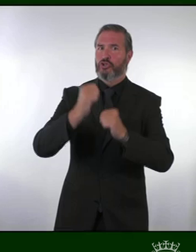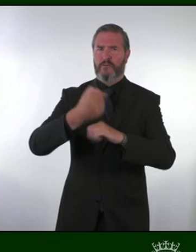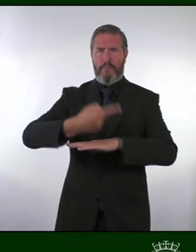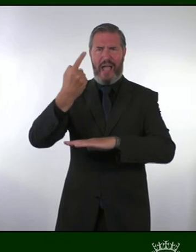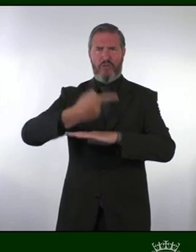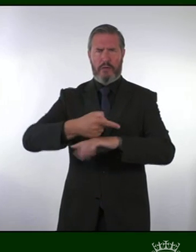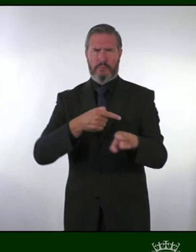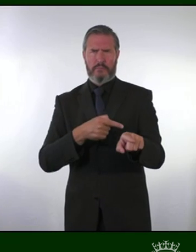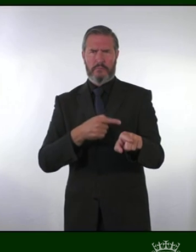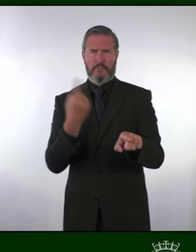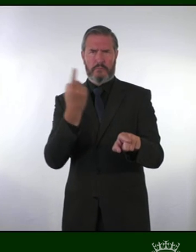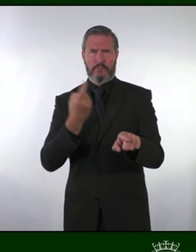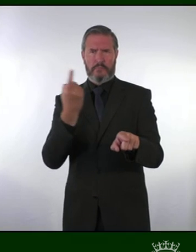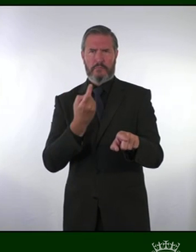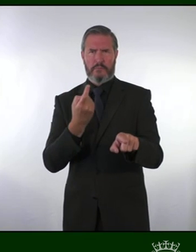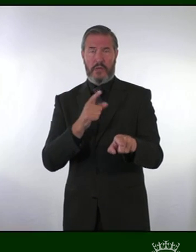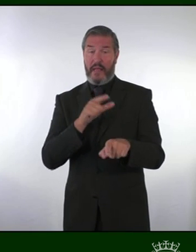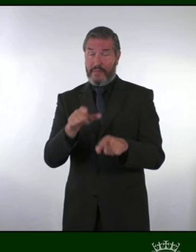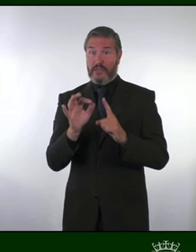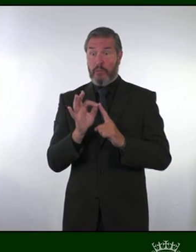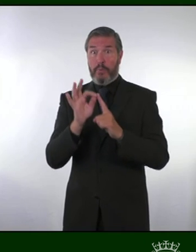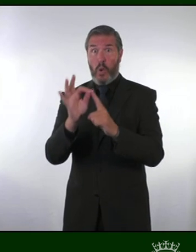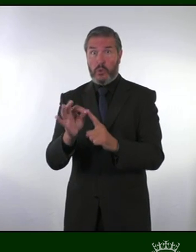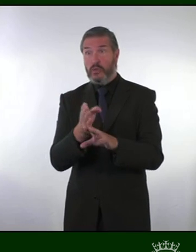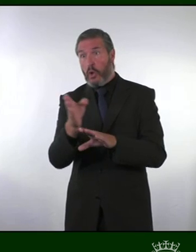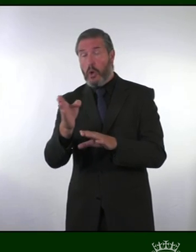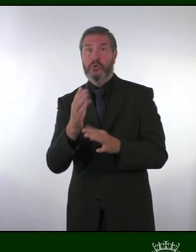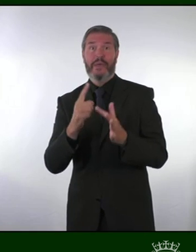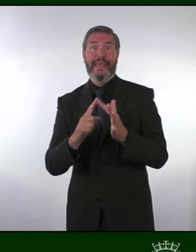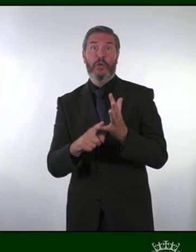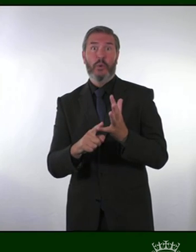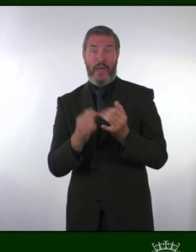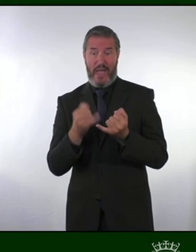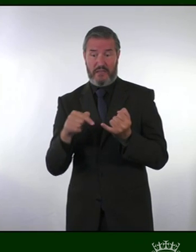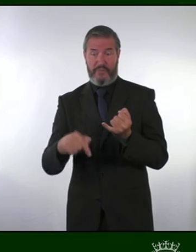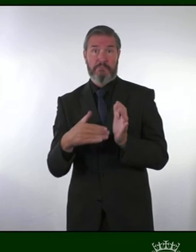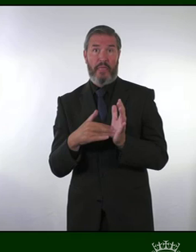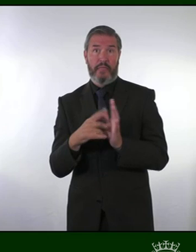There is a sense of urgency, as the proposals have to go to the EU by the end of the month.